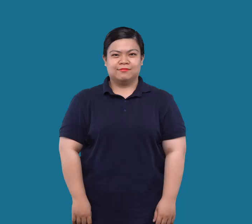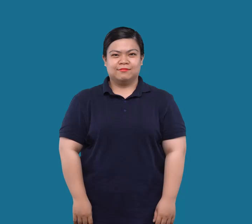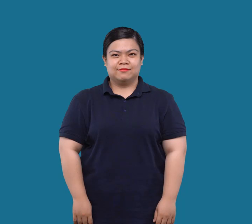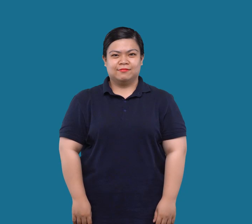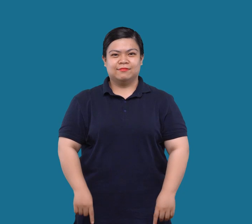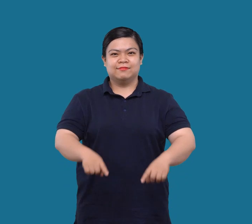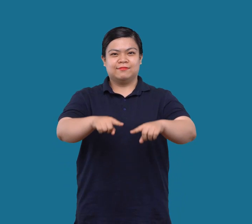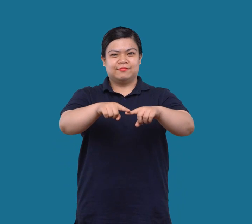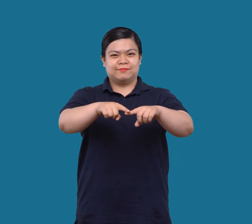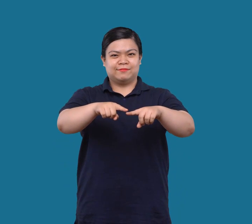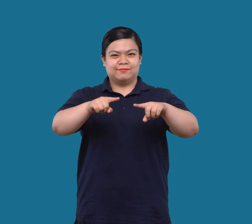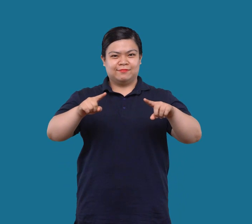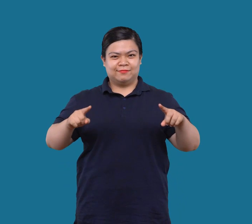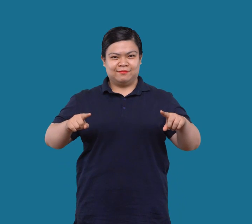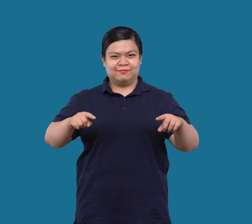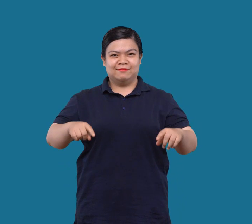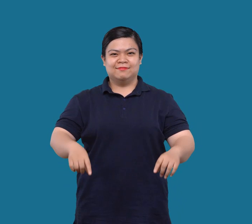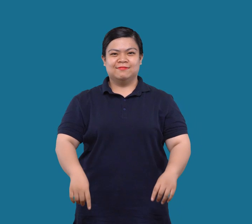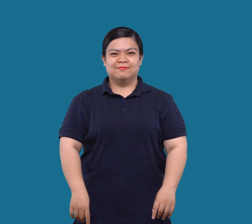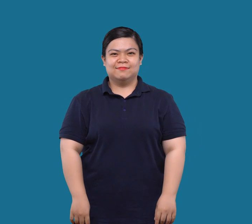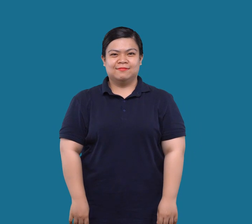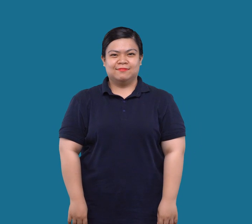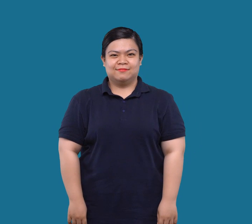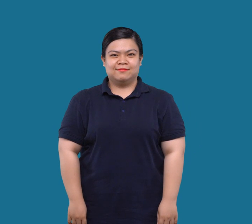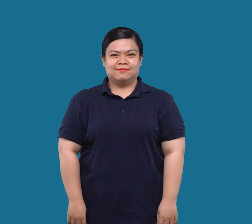dép quai hậu